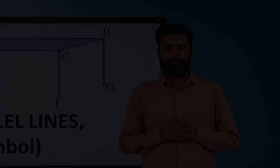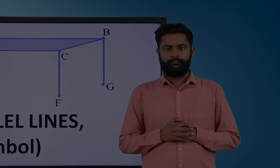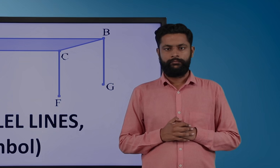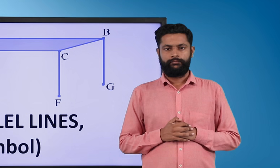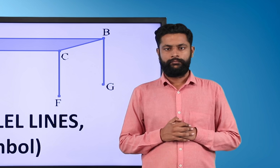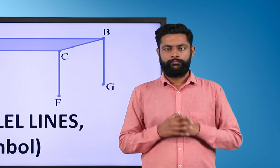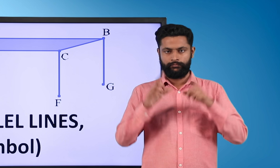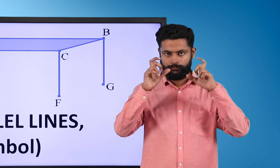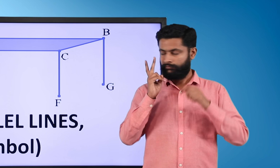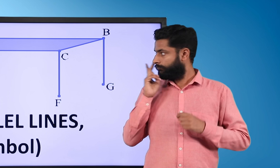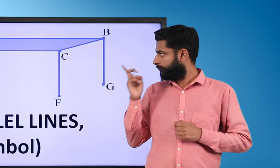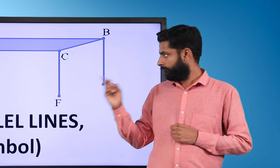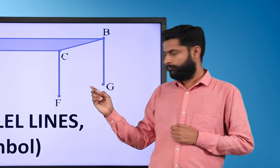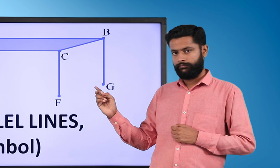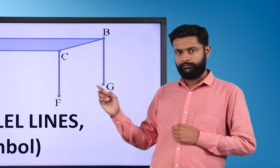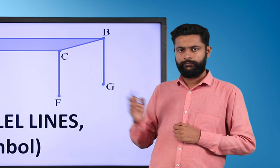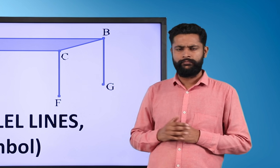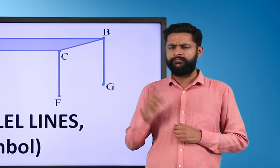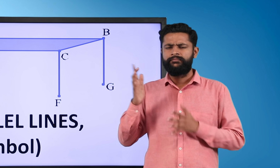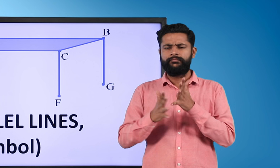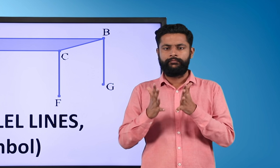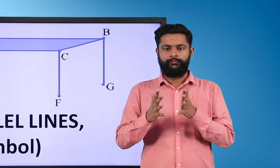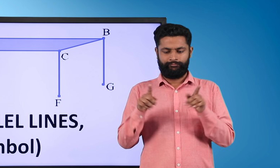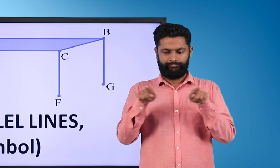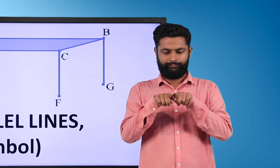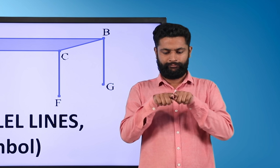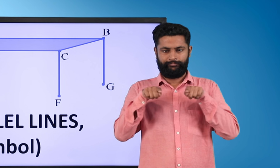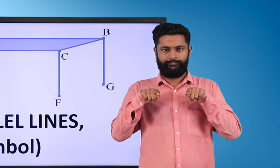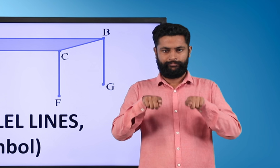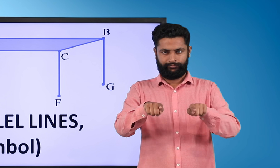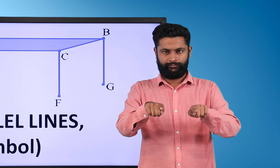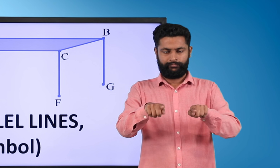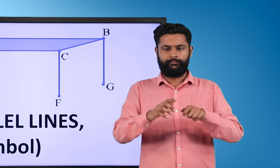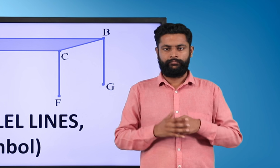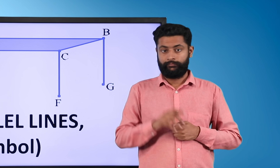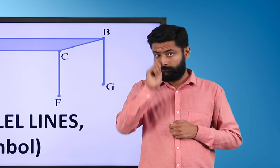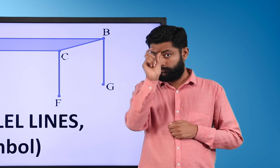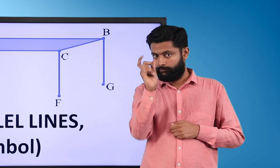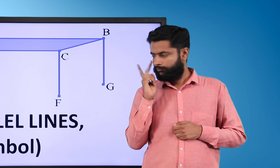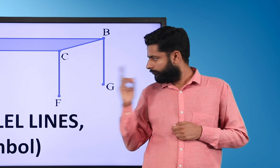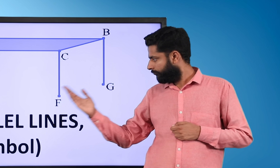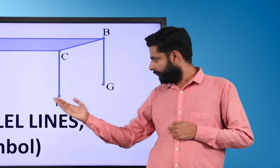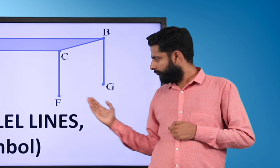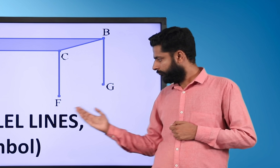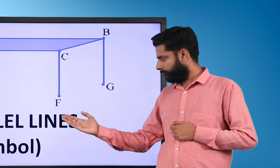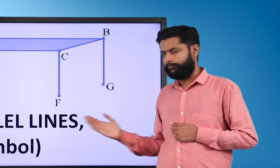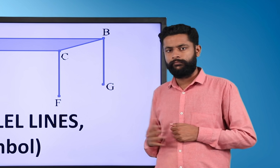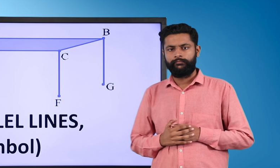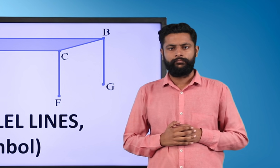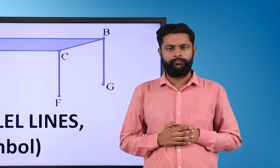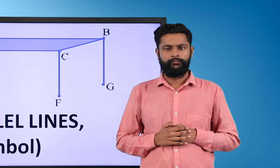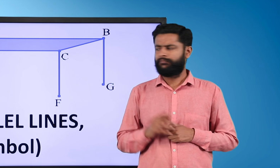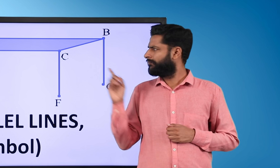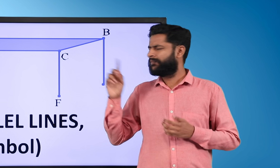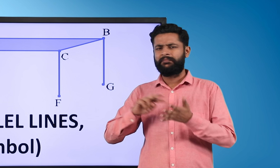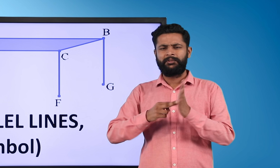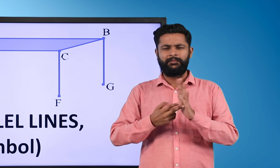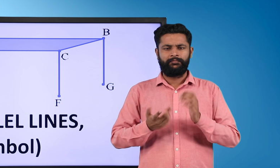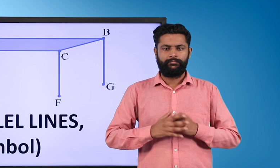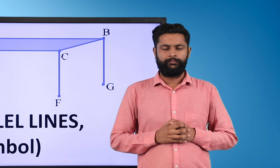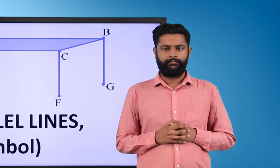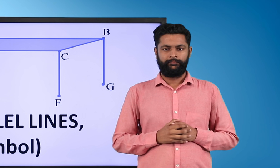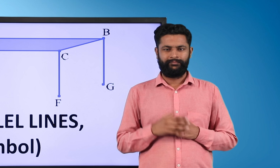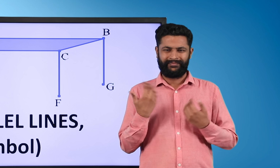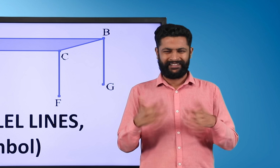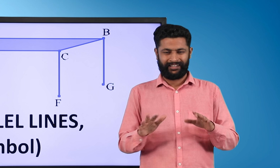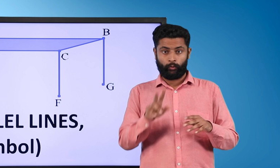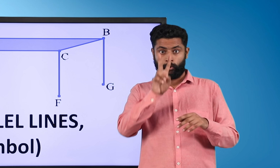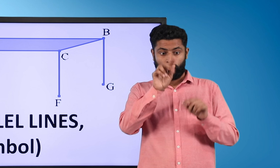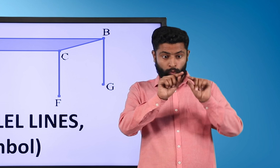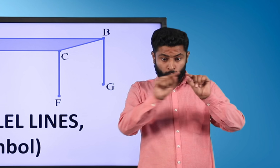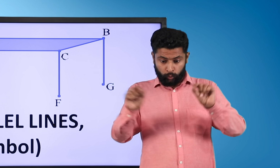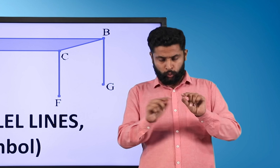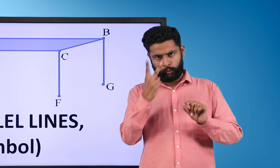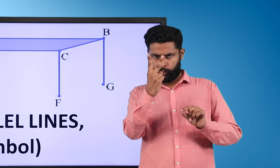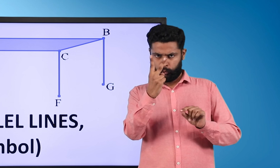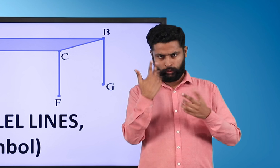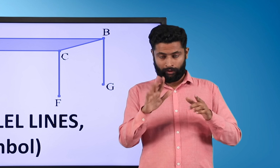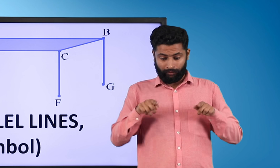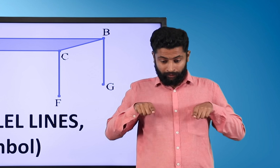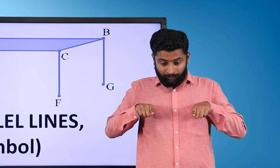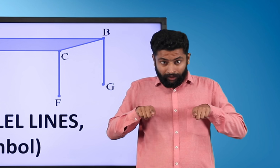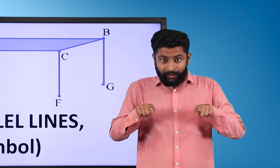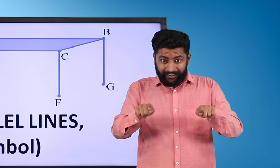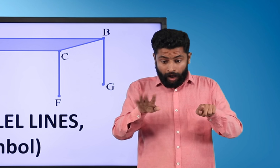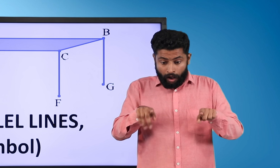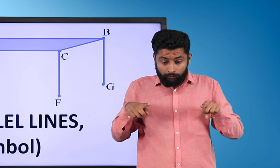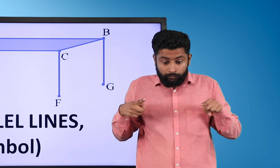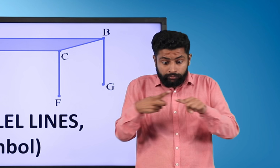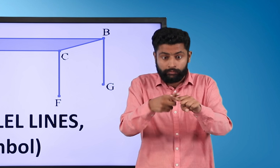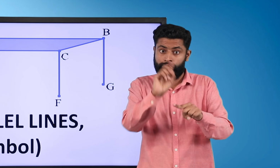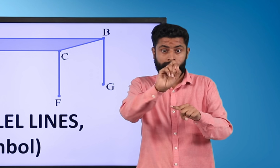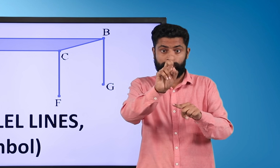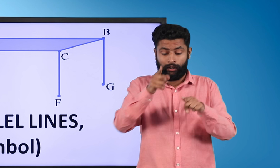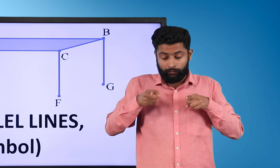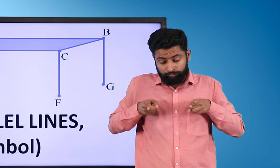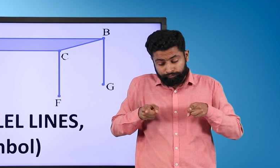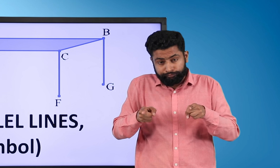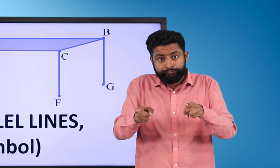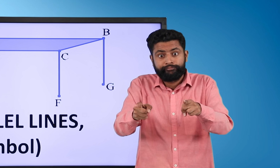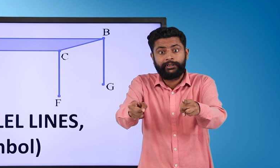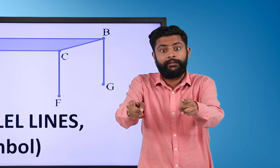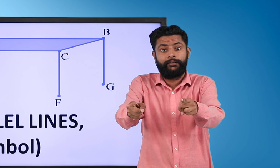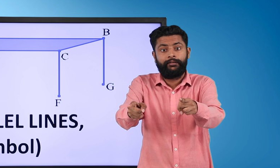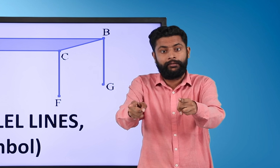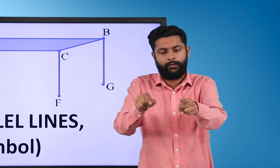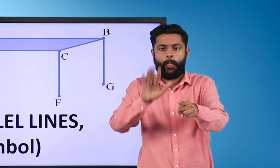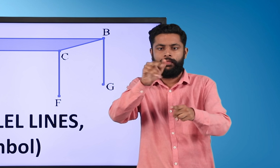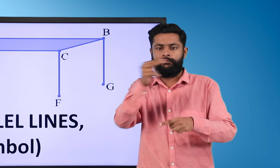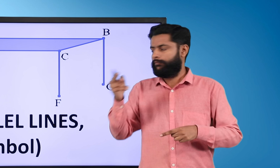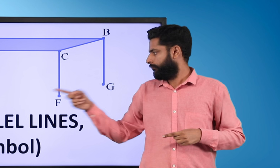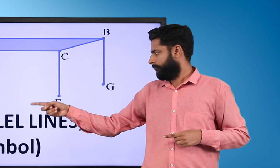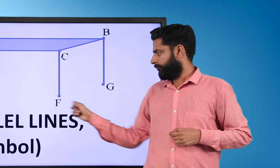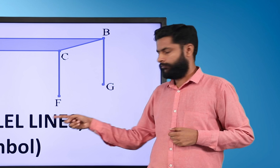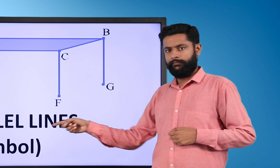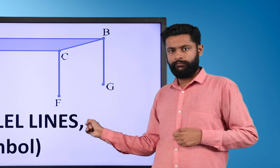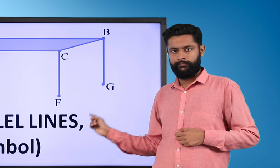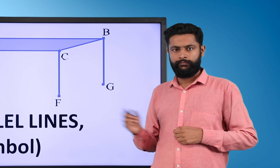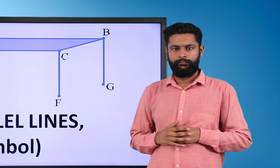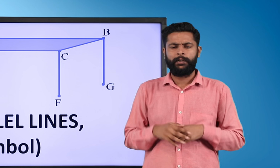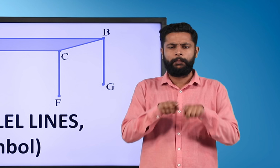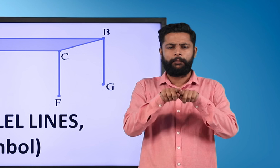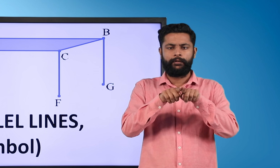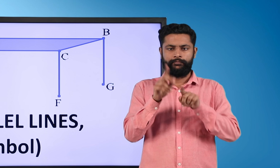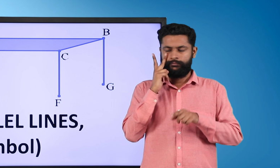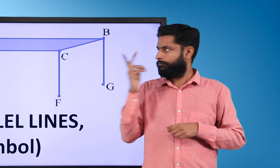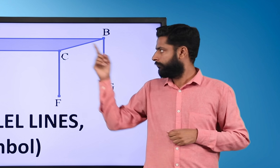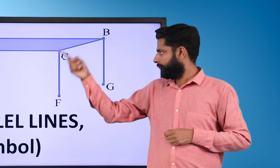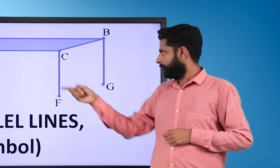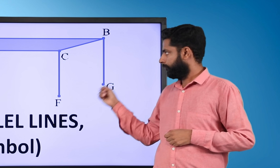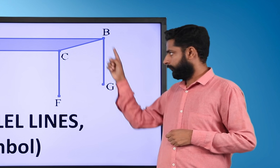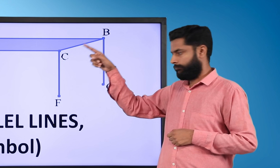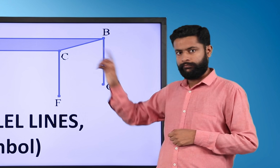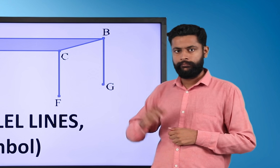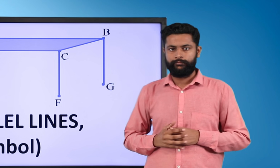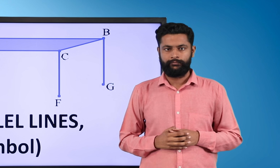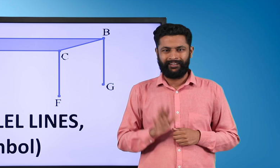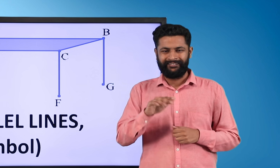Parallel lines This sign means parallel lines Two lines in a plane are said to be parallel If they do not meet